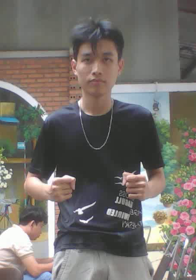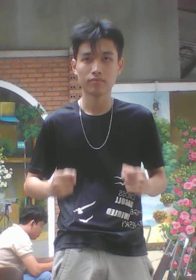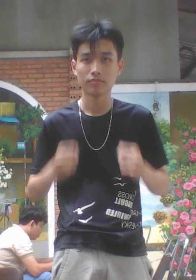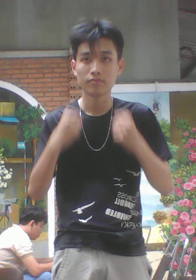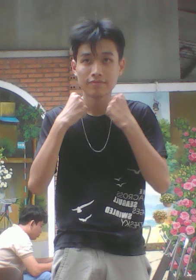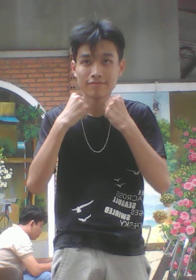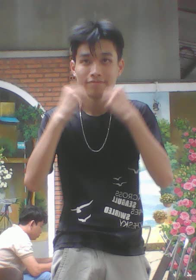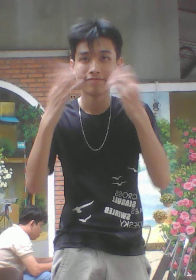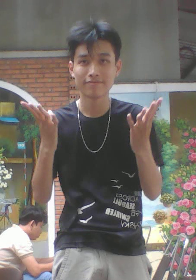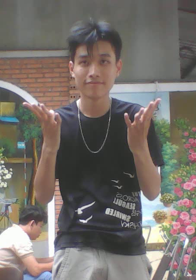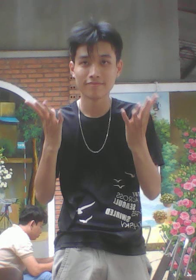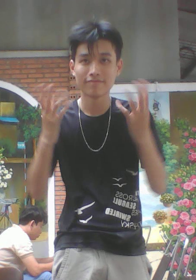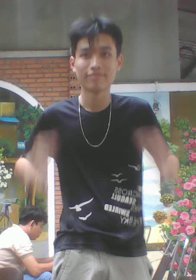cam on